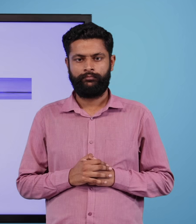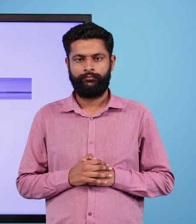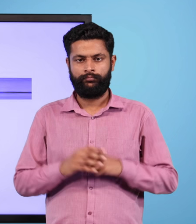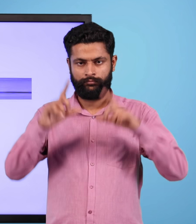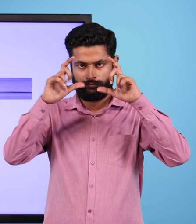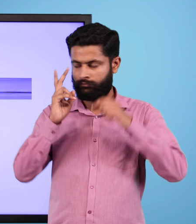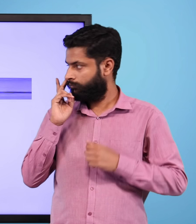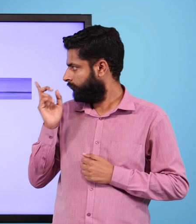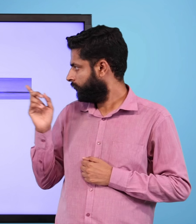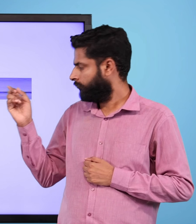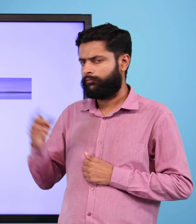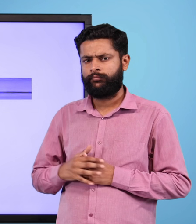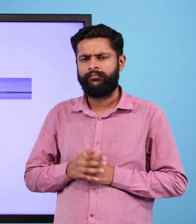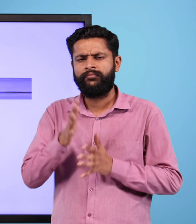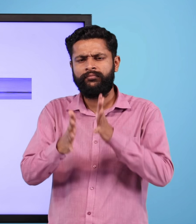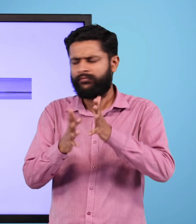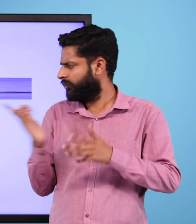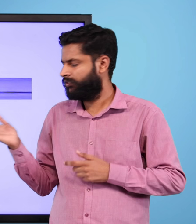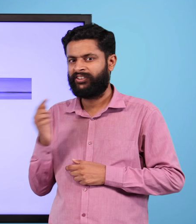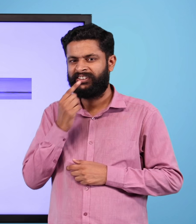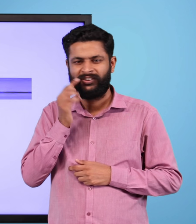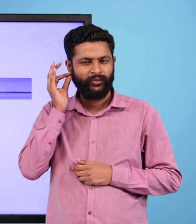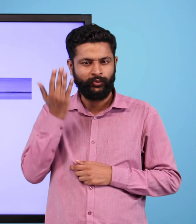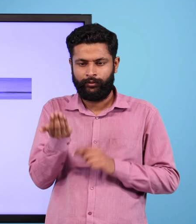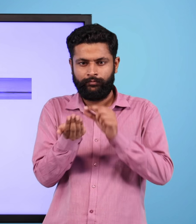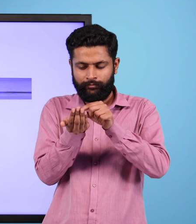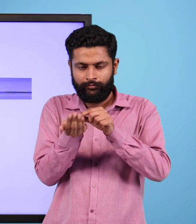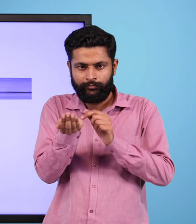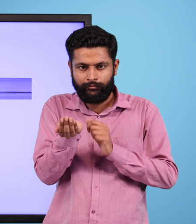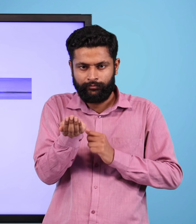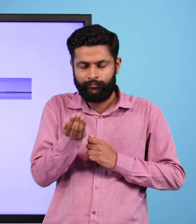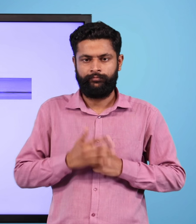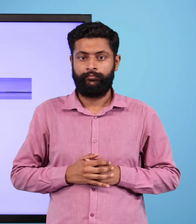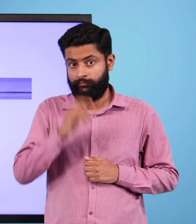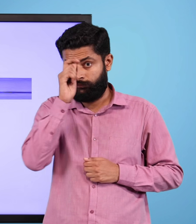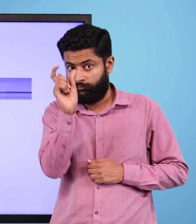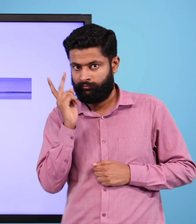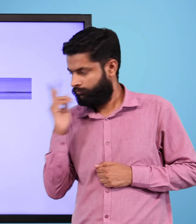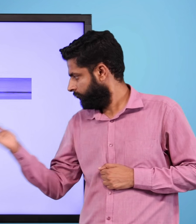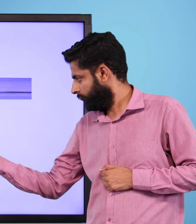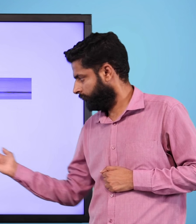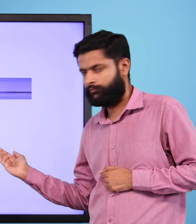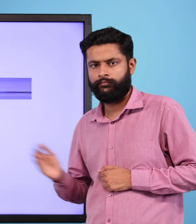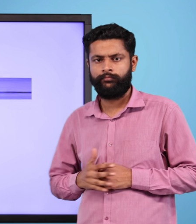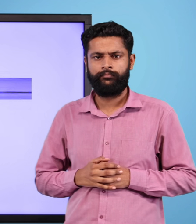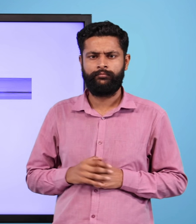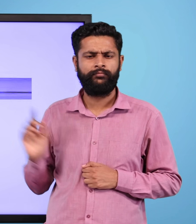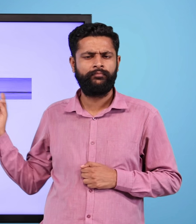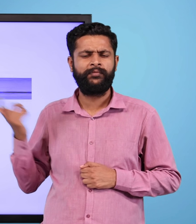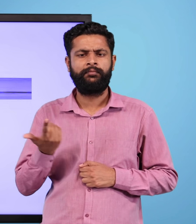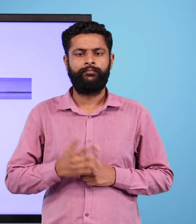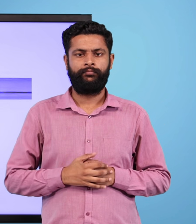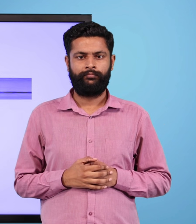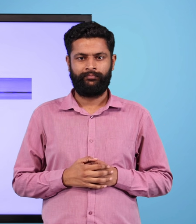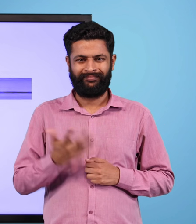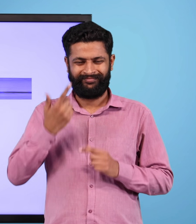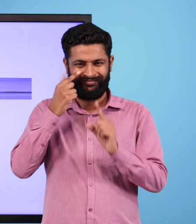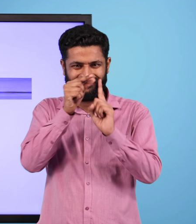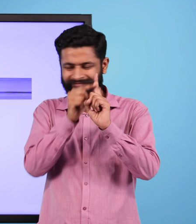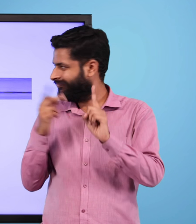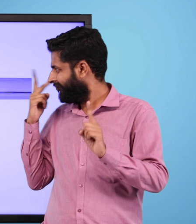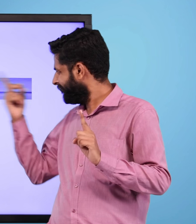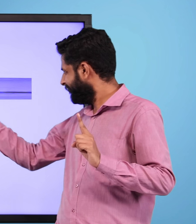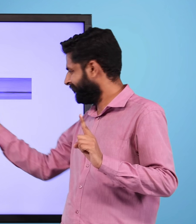Mercury This is the sign for mercury. Mercury is used in thermometers to help measure temperature.